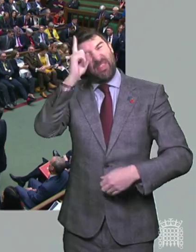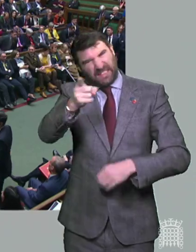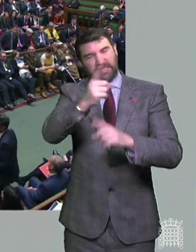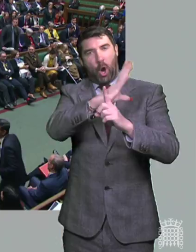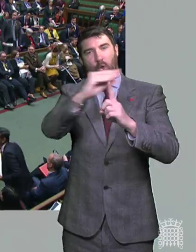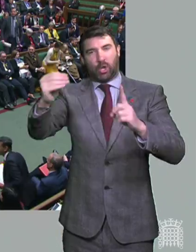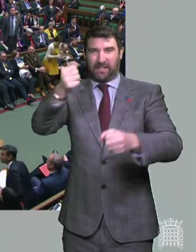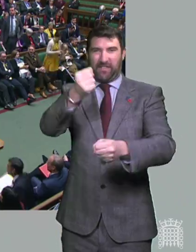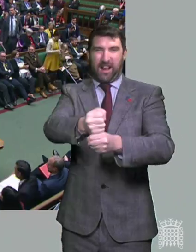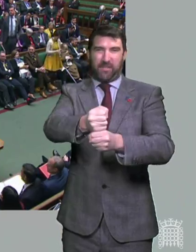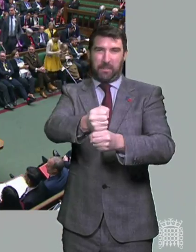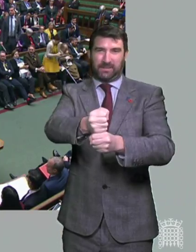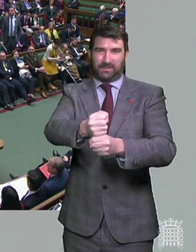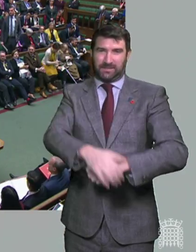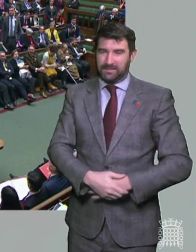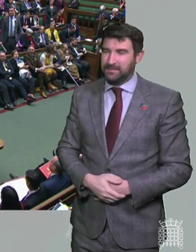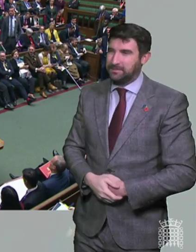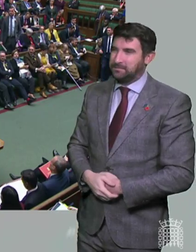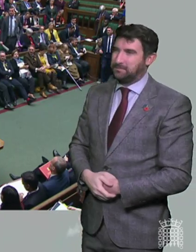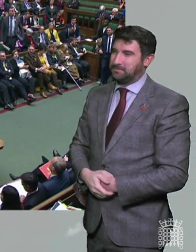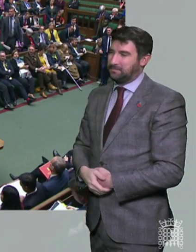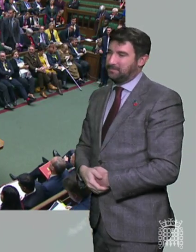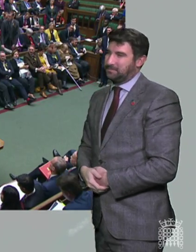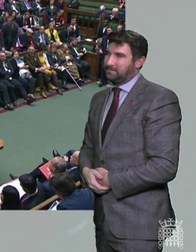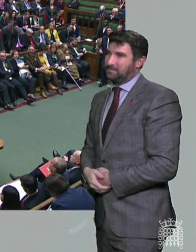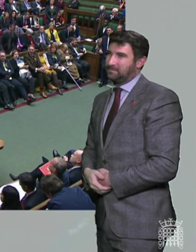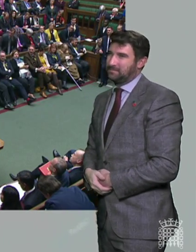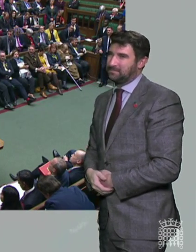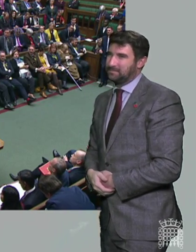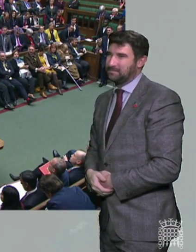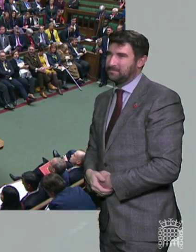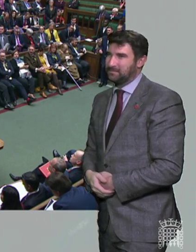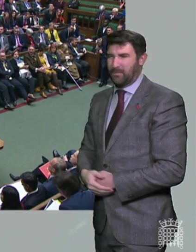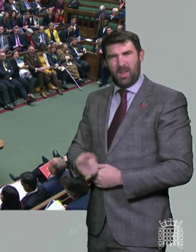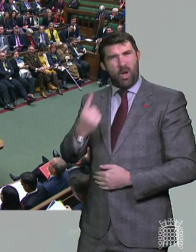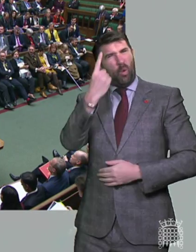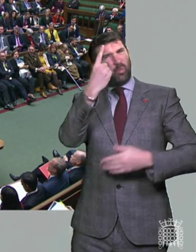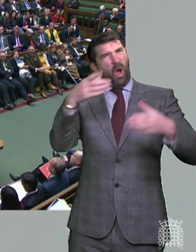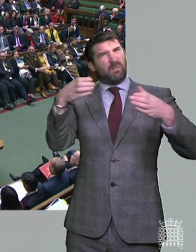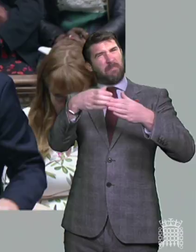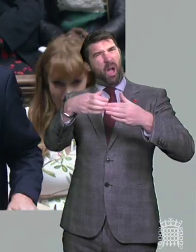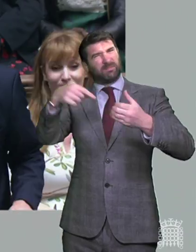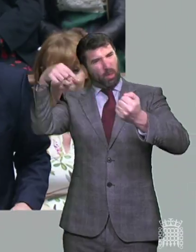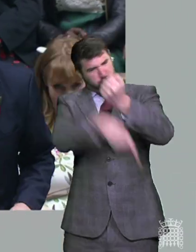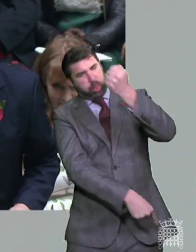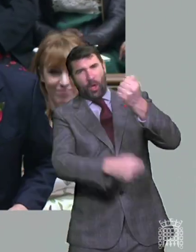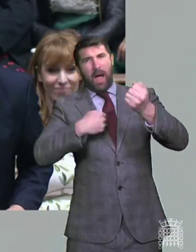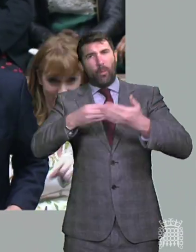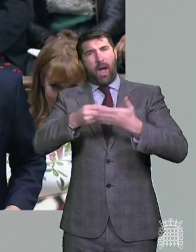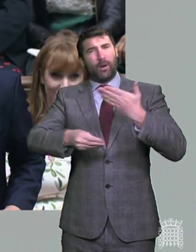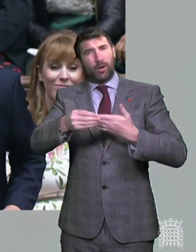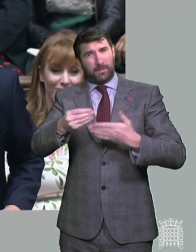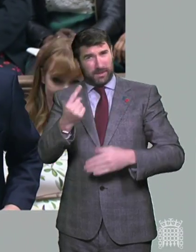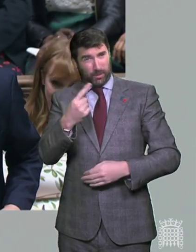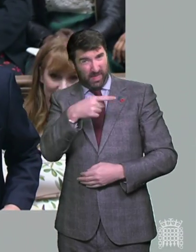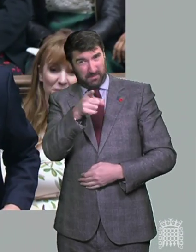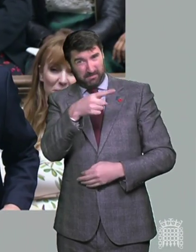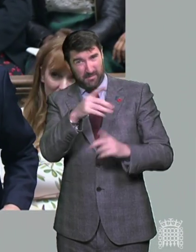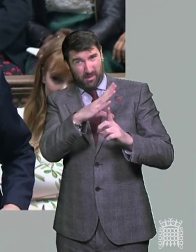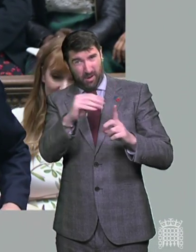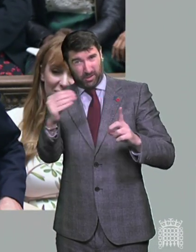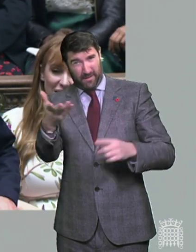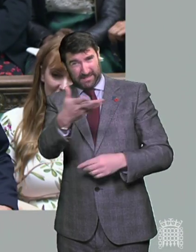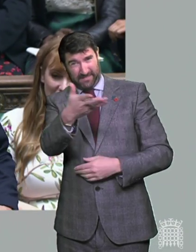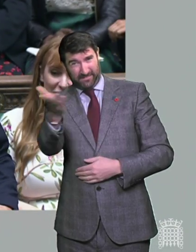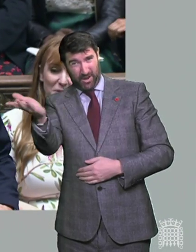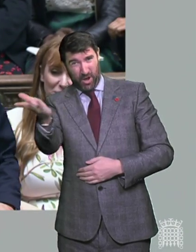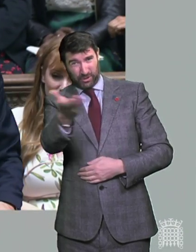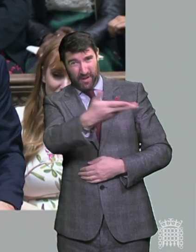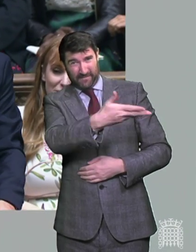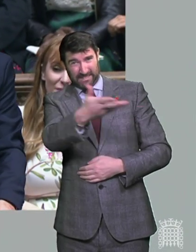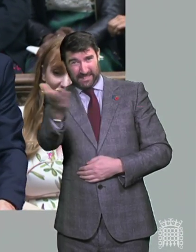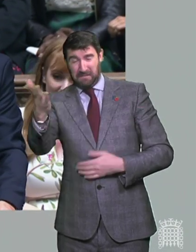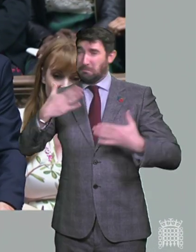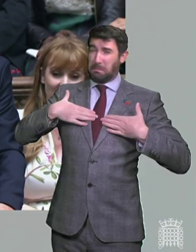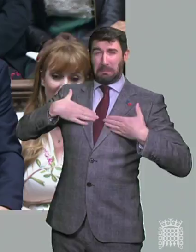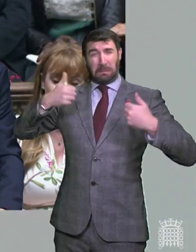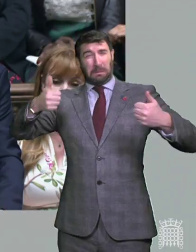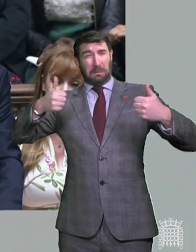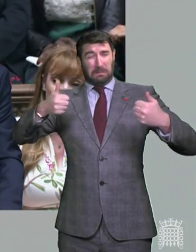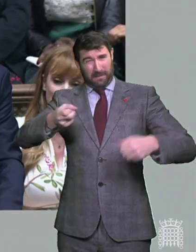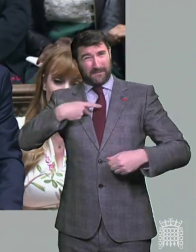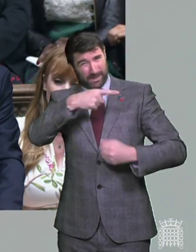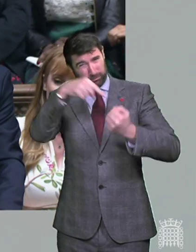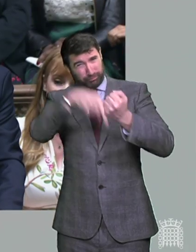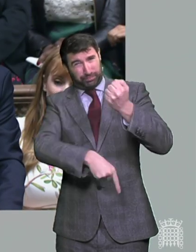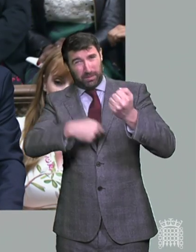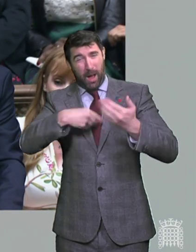There is only one party that crashed the economy and they are all sitting there on the Government Benches.